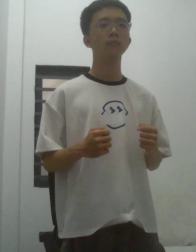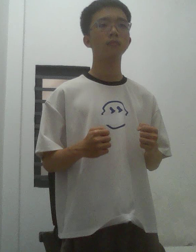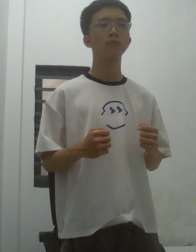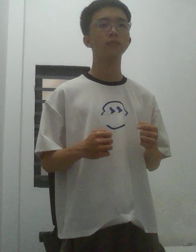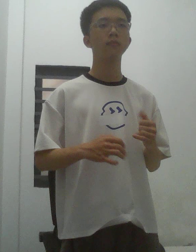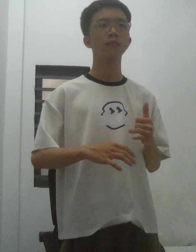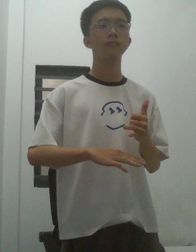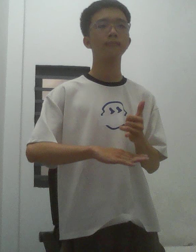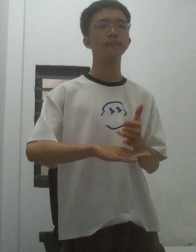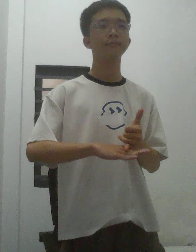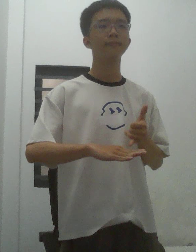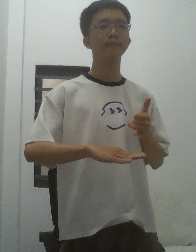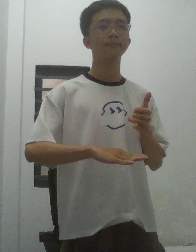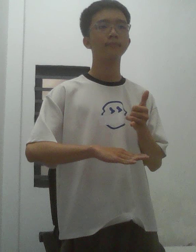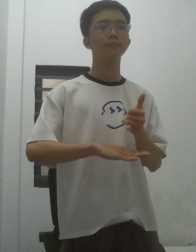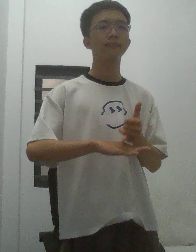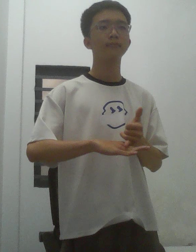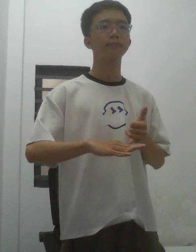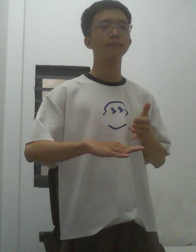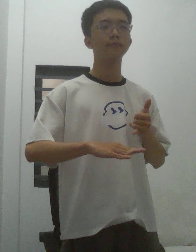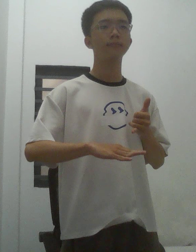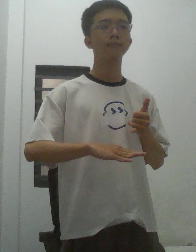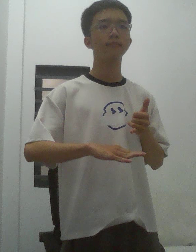cuoi tuan